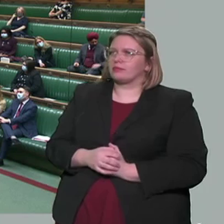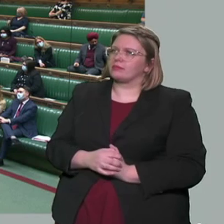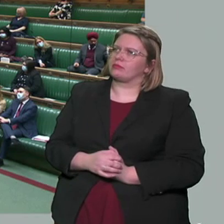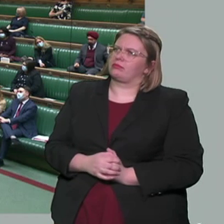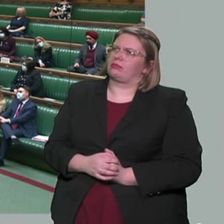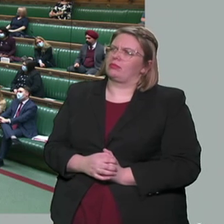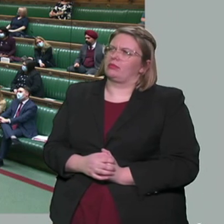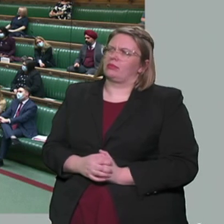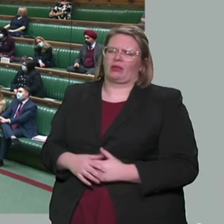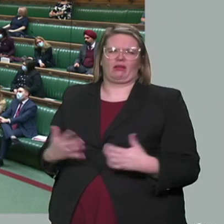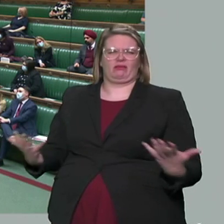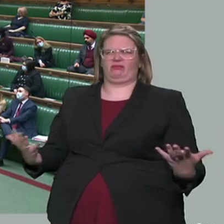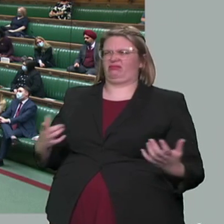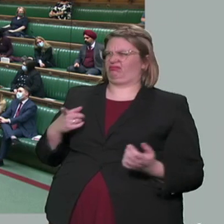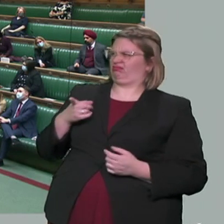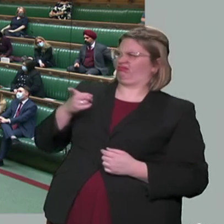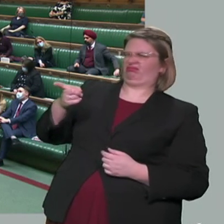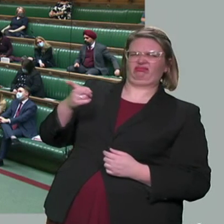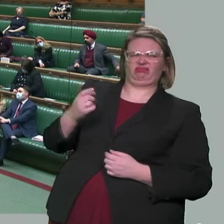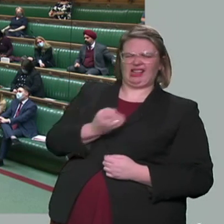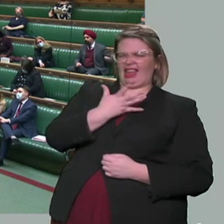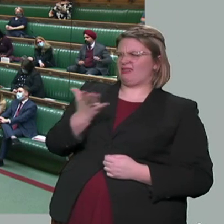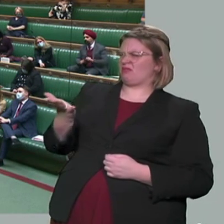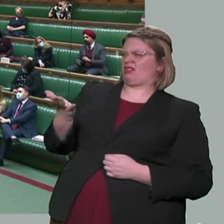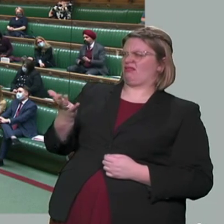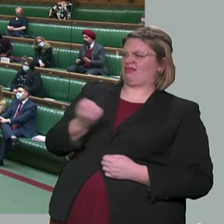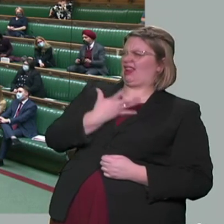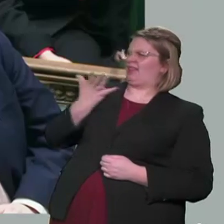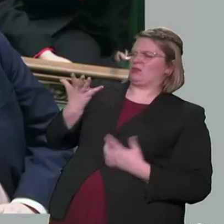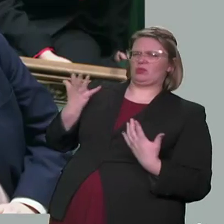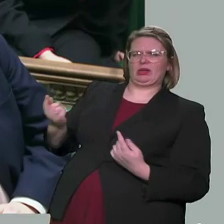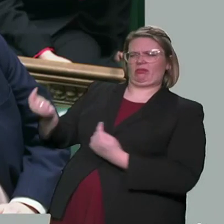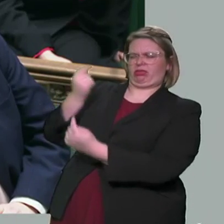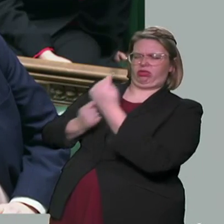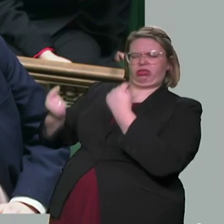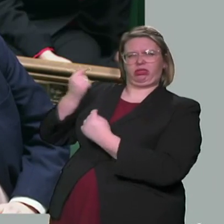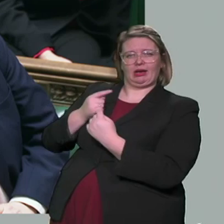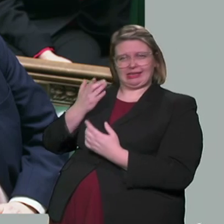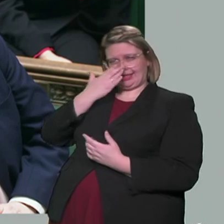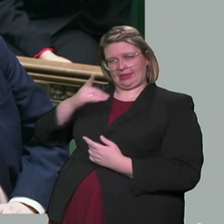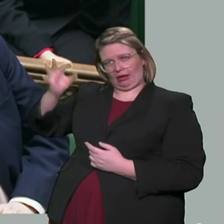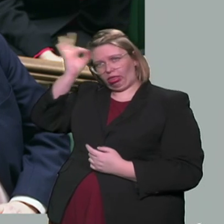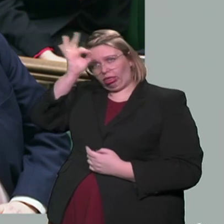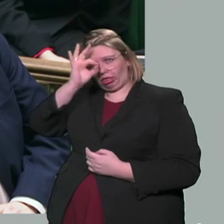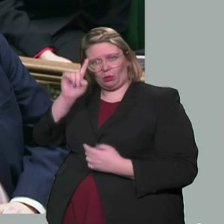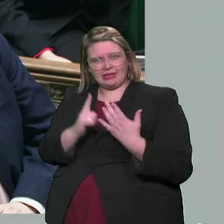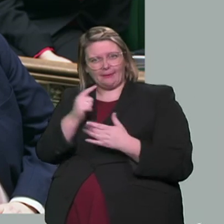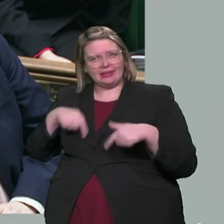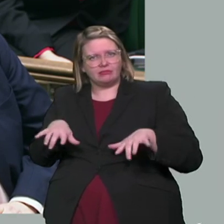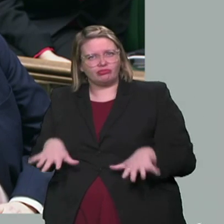I really do not think that the Opposition Front Benchers, or indeed any of them, have the faintest idea about what is going on.